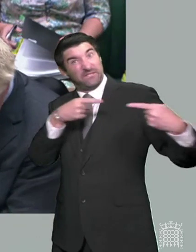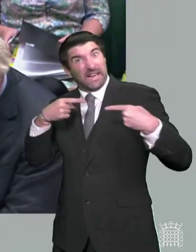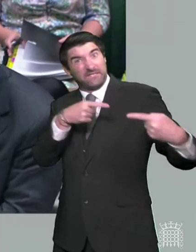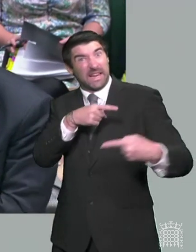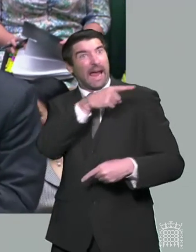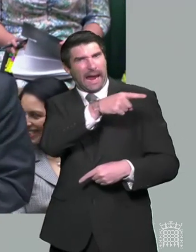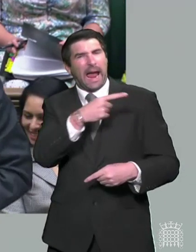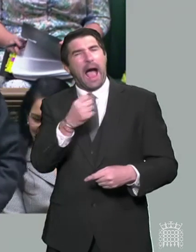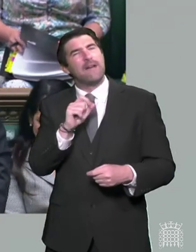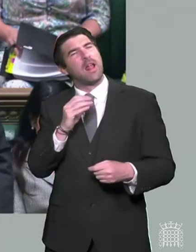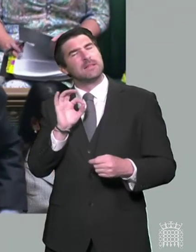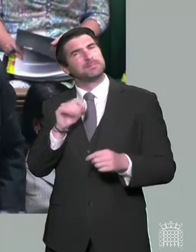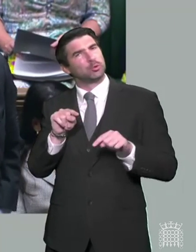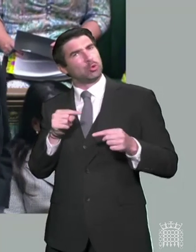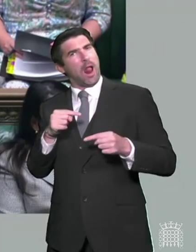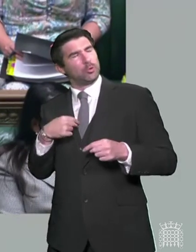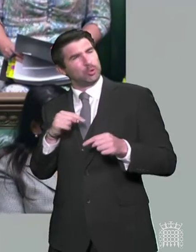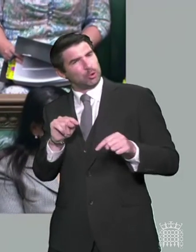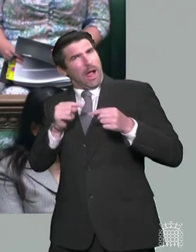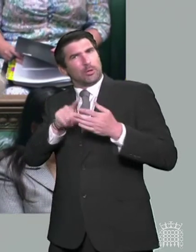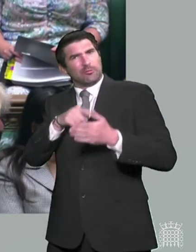Dynamic and coherent—